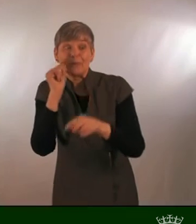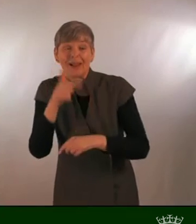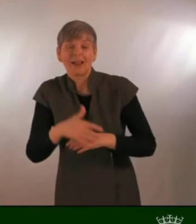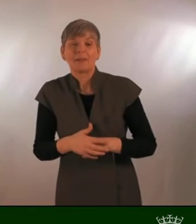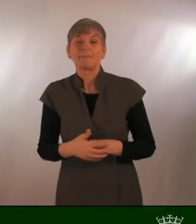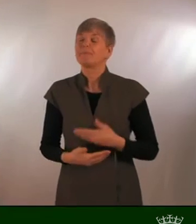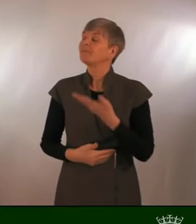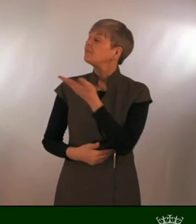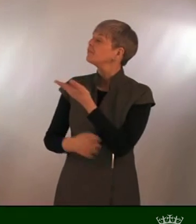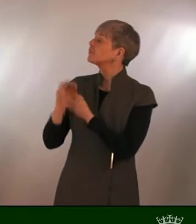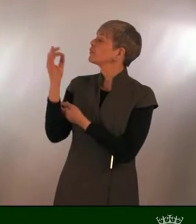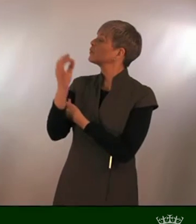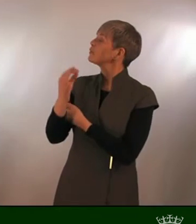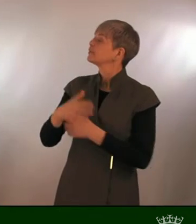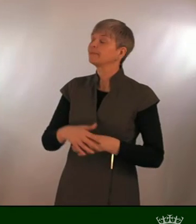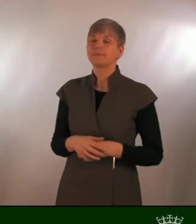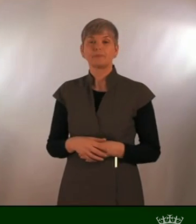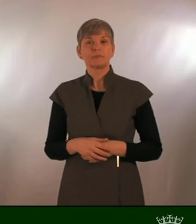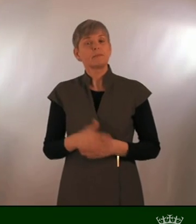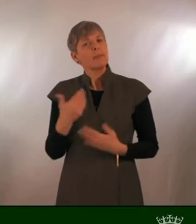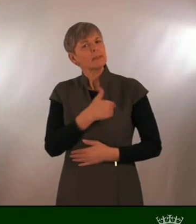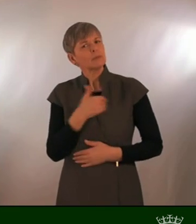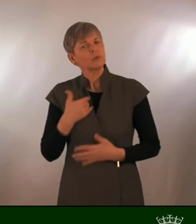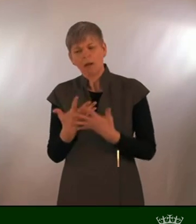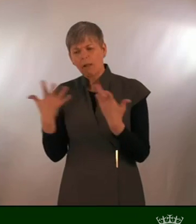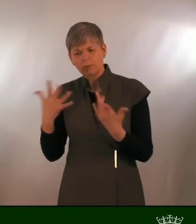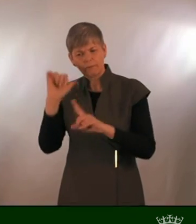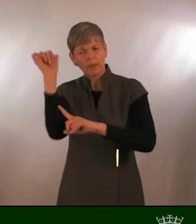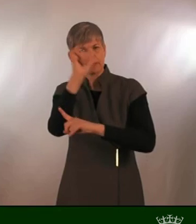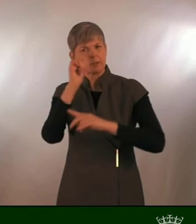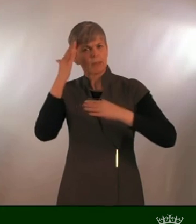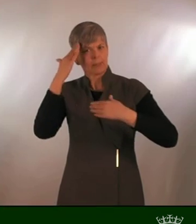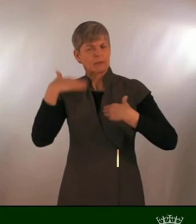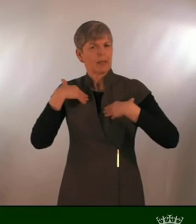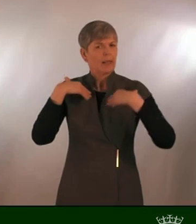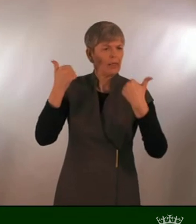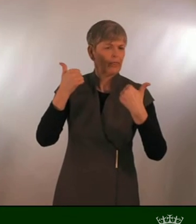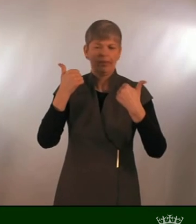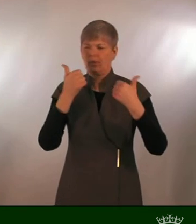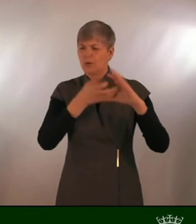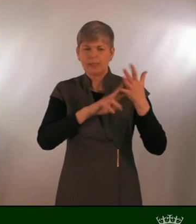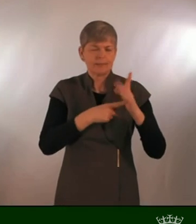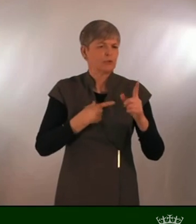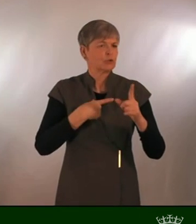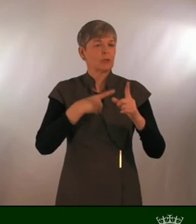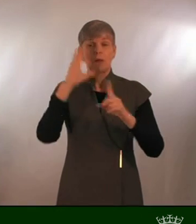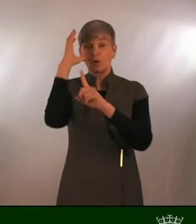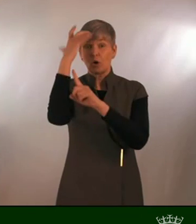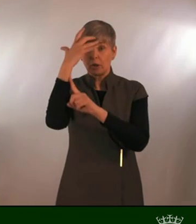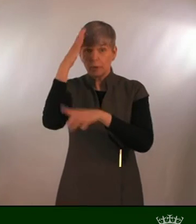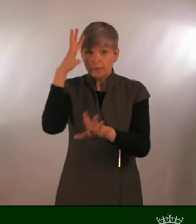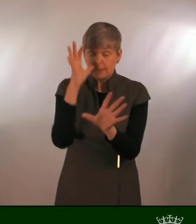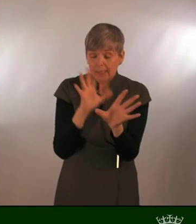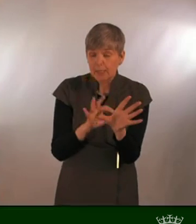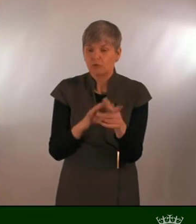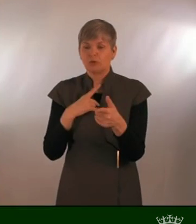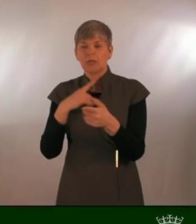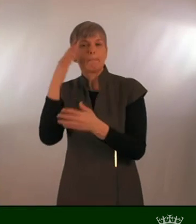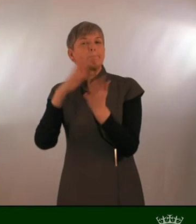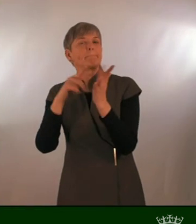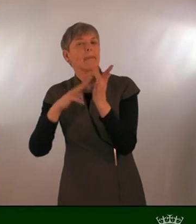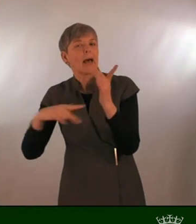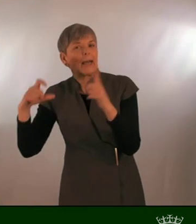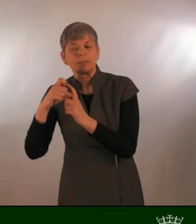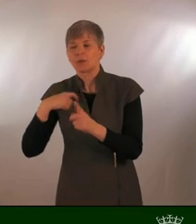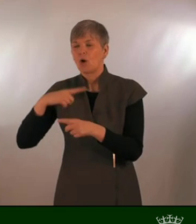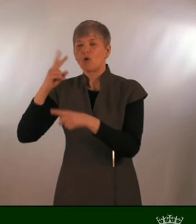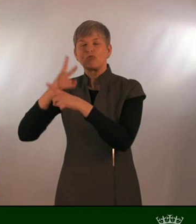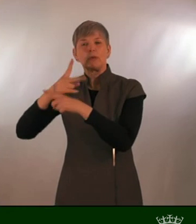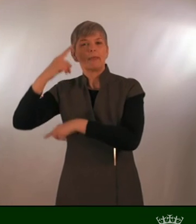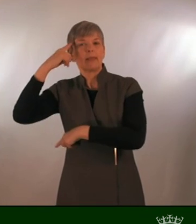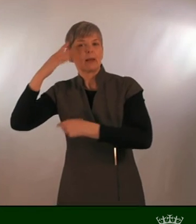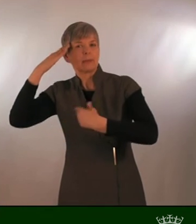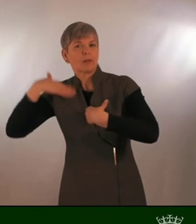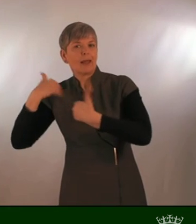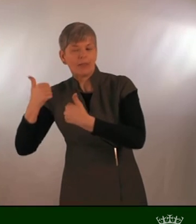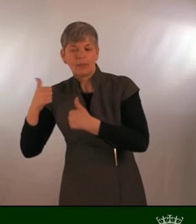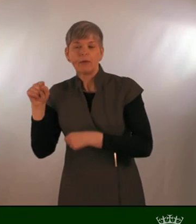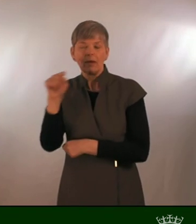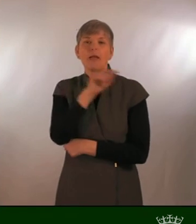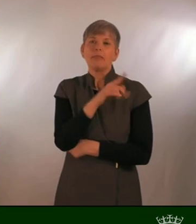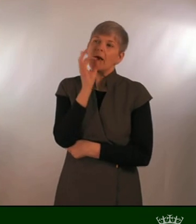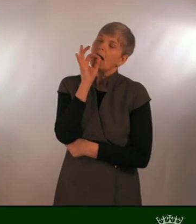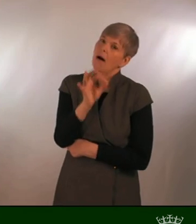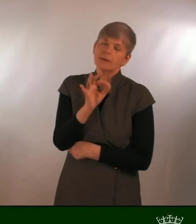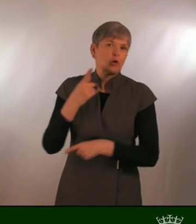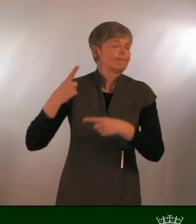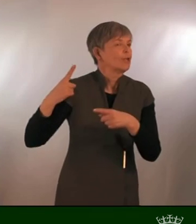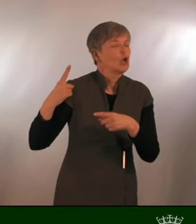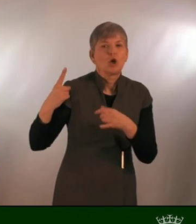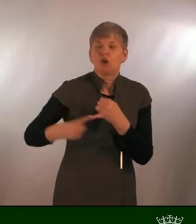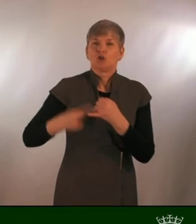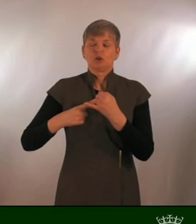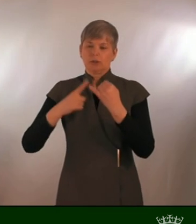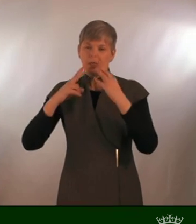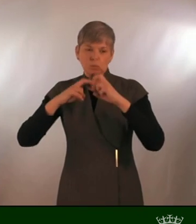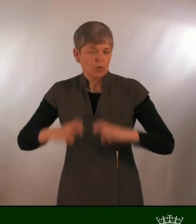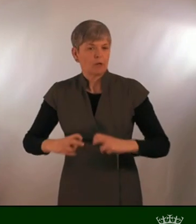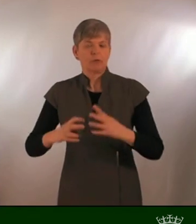This morning, a range of expert mental health organisations, including the Royal College of Psychiatrists, Mind and Rethink Mental Illness have called for an urgent inquiry into avoidable deaths linked to failures in the UK social security system.